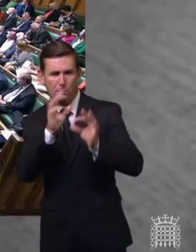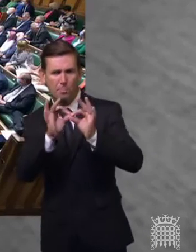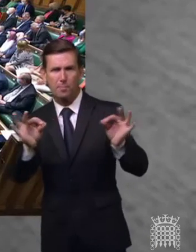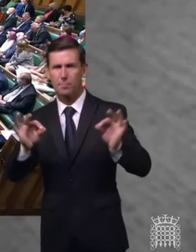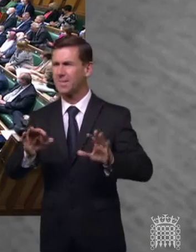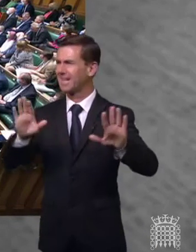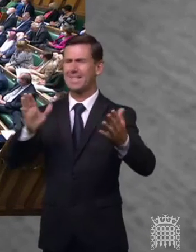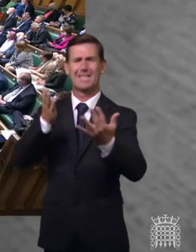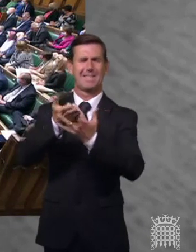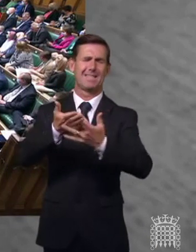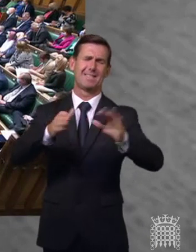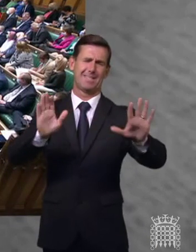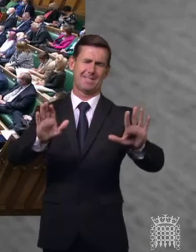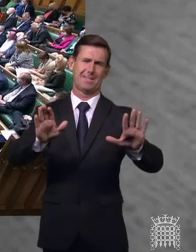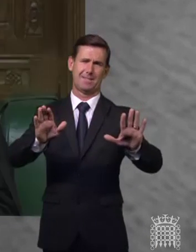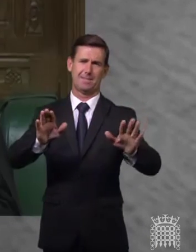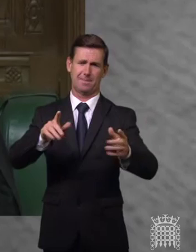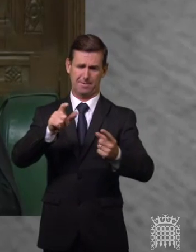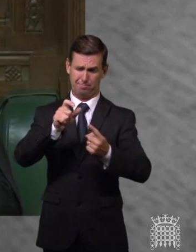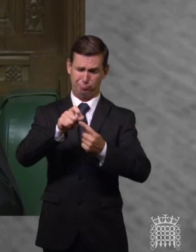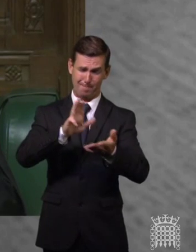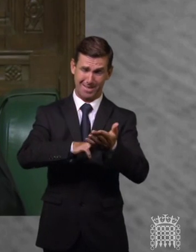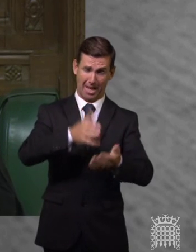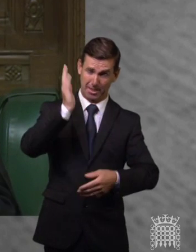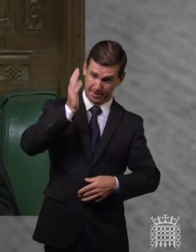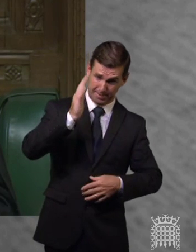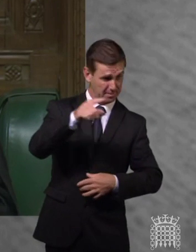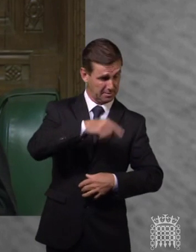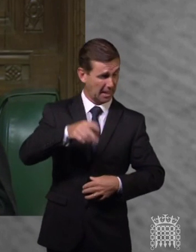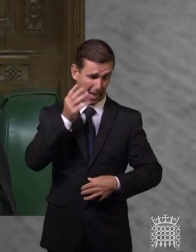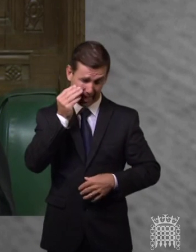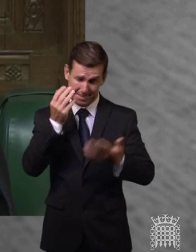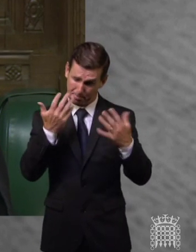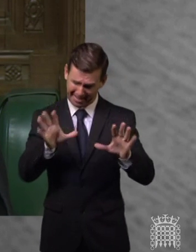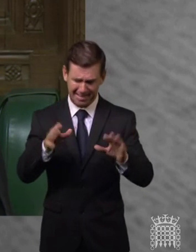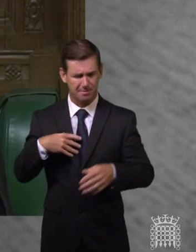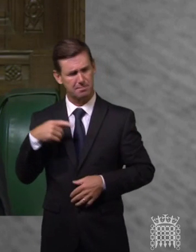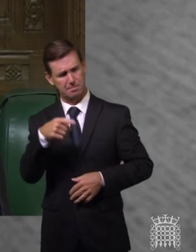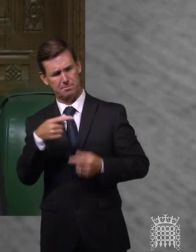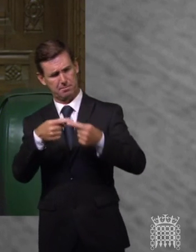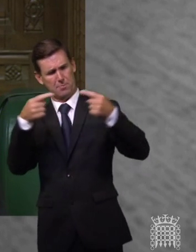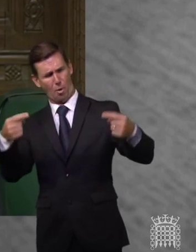Order. The Prime Minister was heard and I want to hear the Leader of the Opposition.